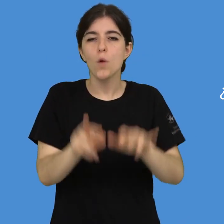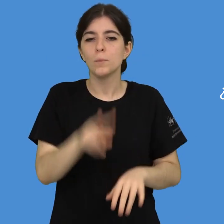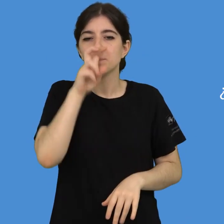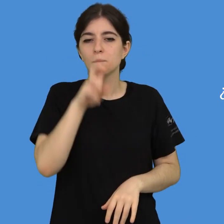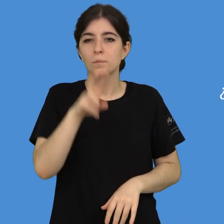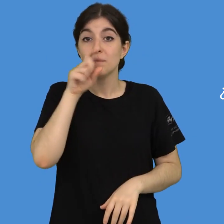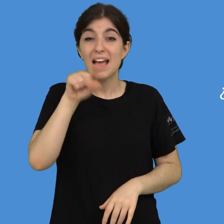respirar